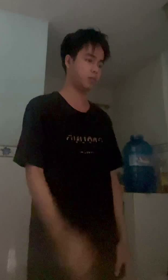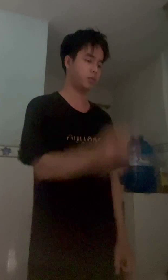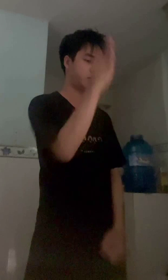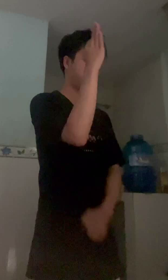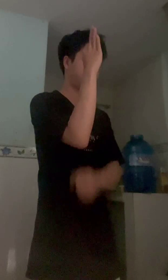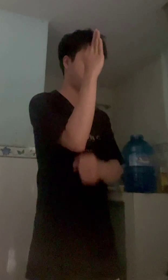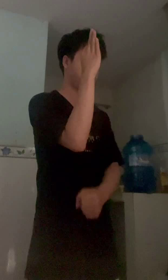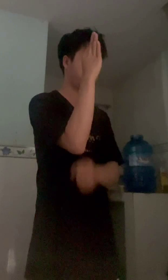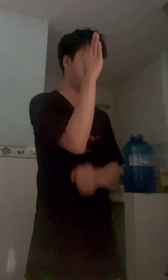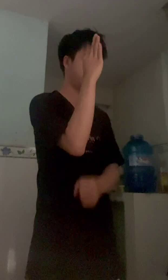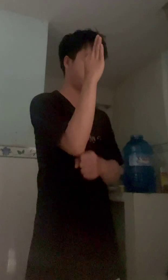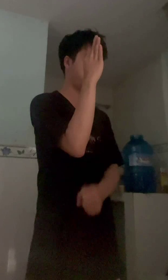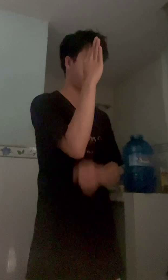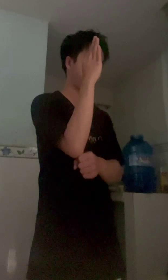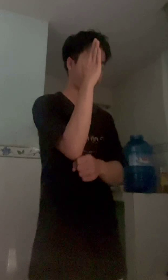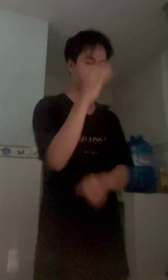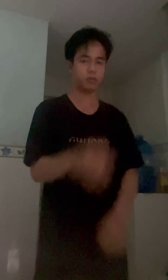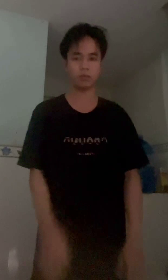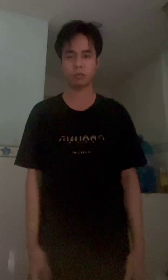buoi trua